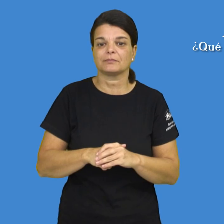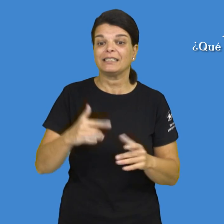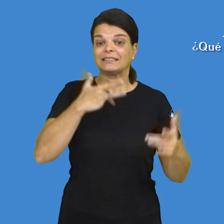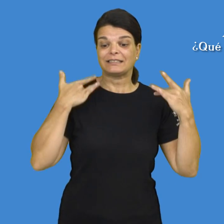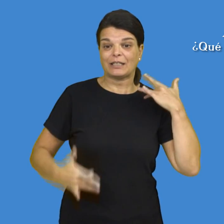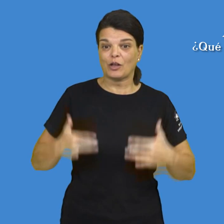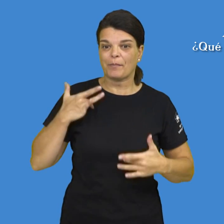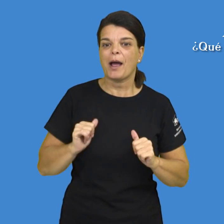síntoma